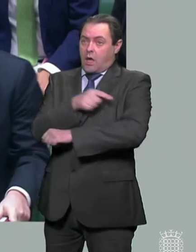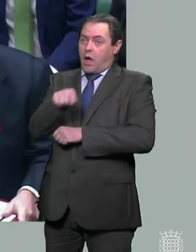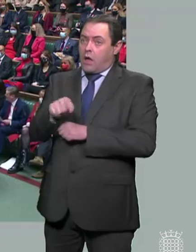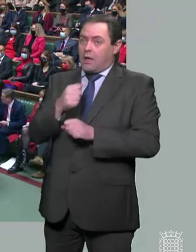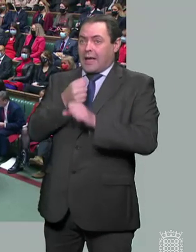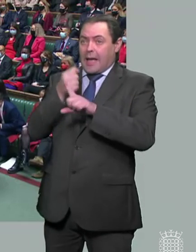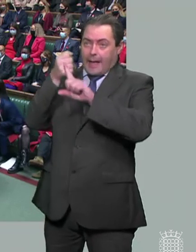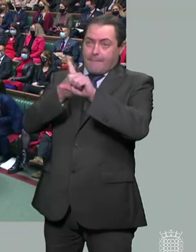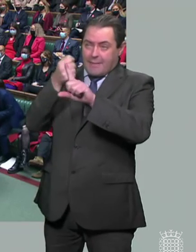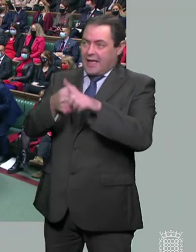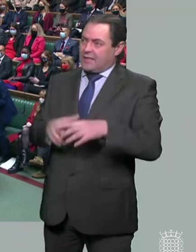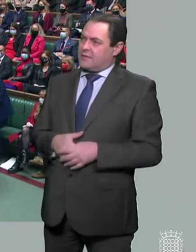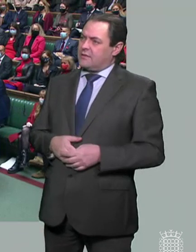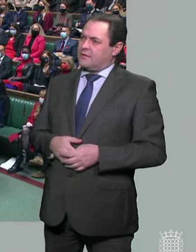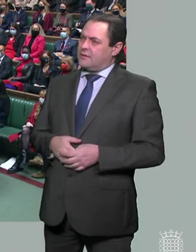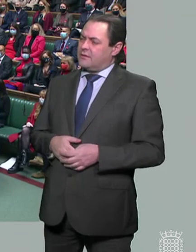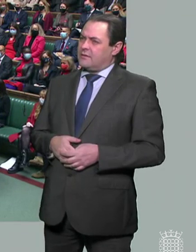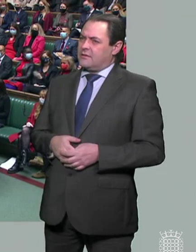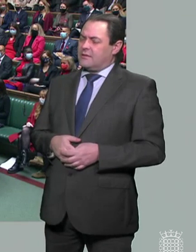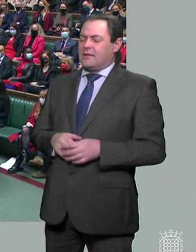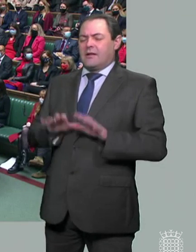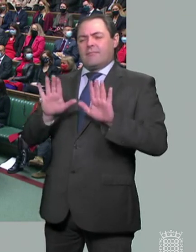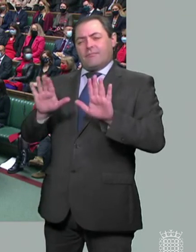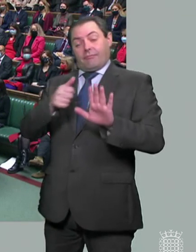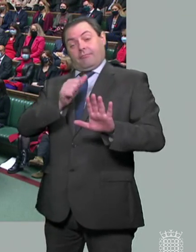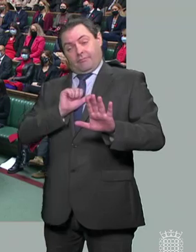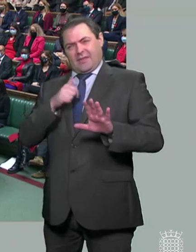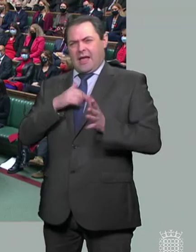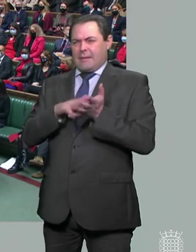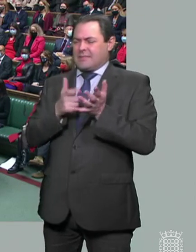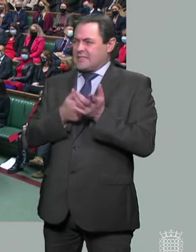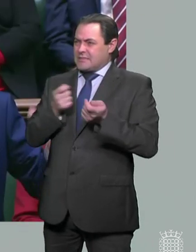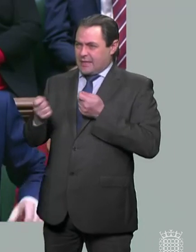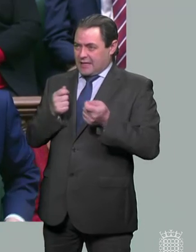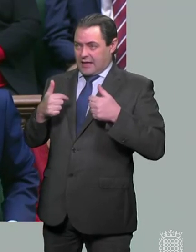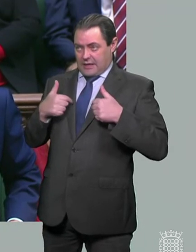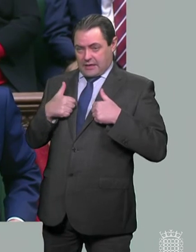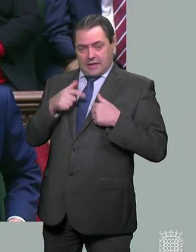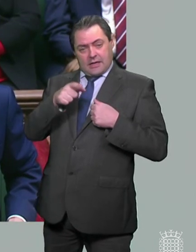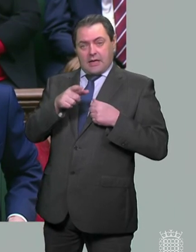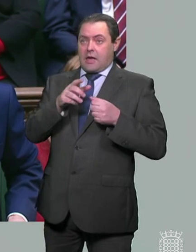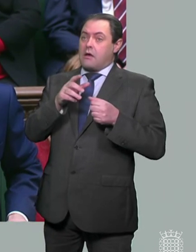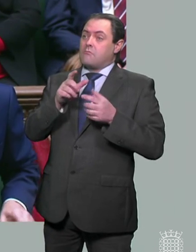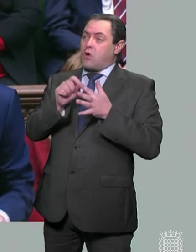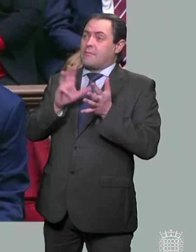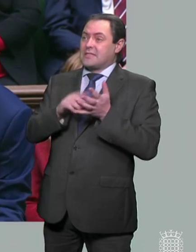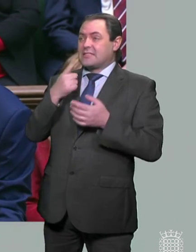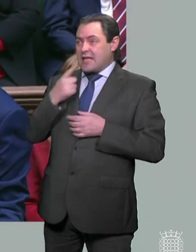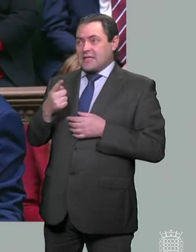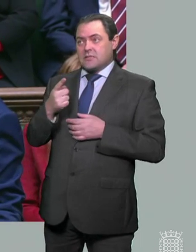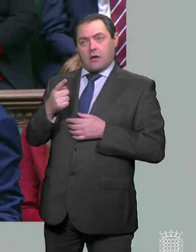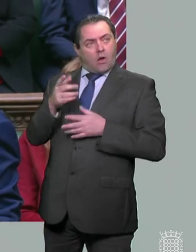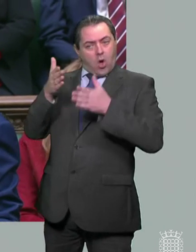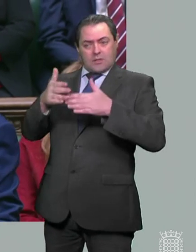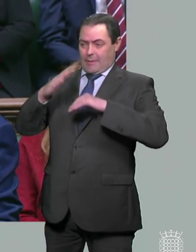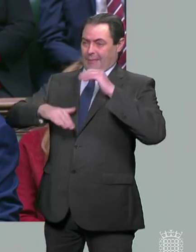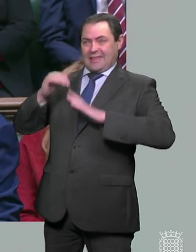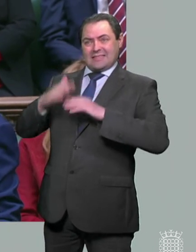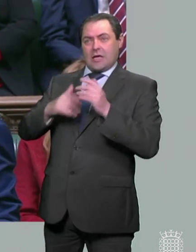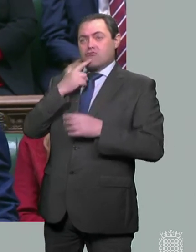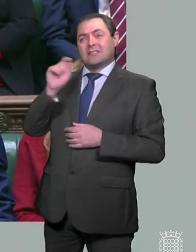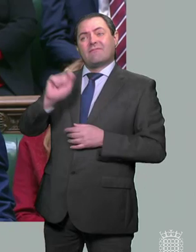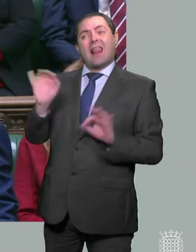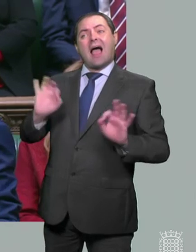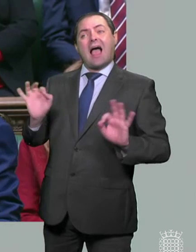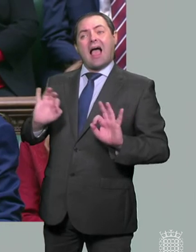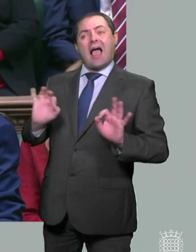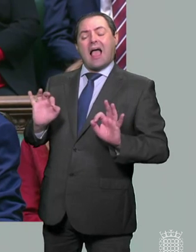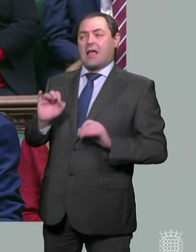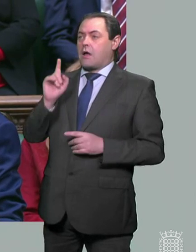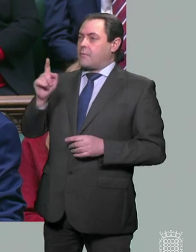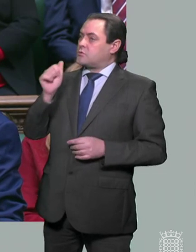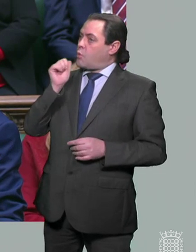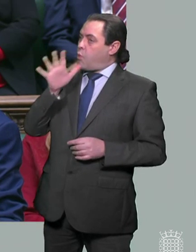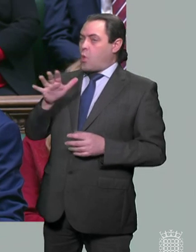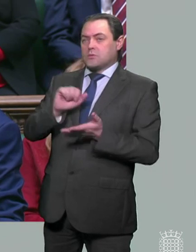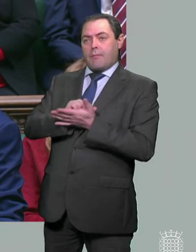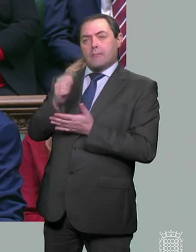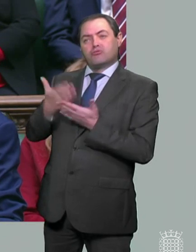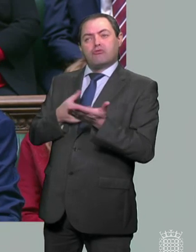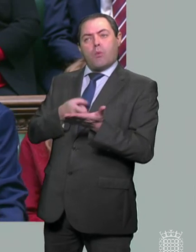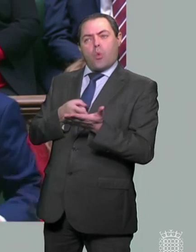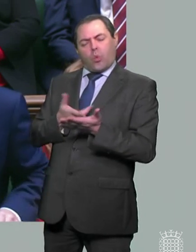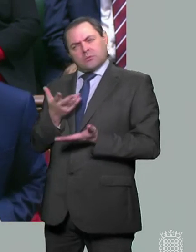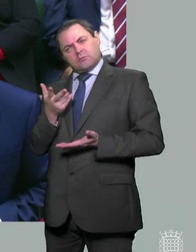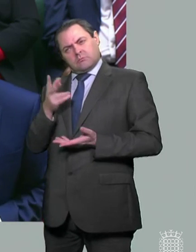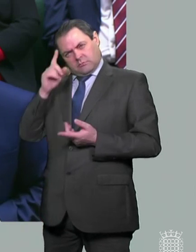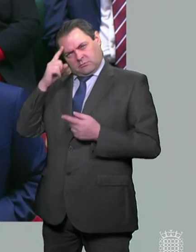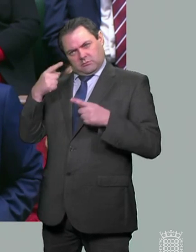Well, there we have it. The Prime Minister says, “I deny that my hospital building programme has been flagged red as unachievable, but I do not have the confidence to publish the report.”